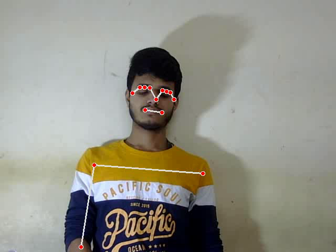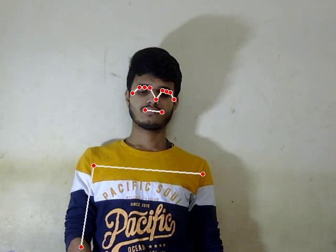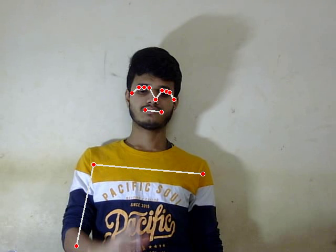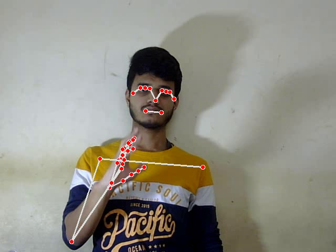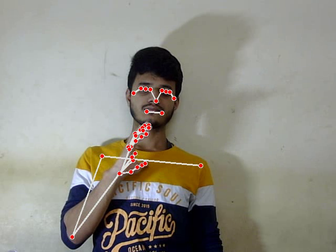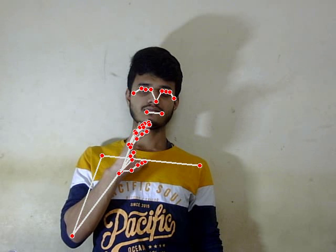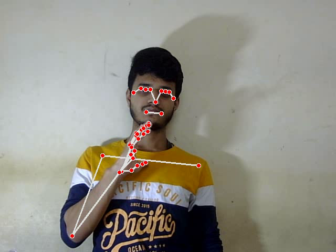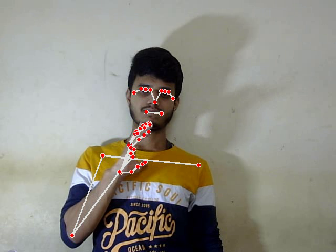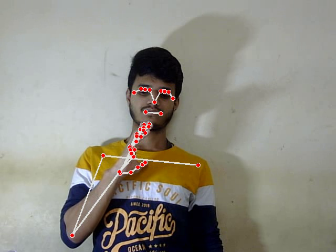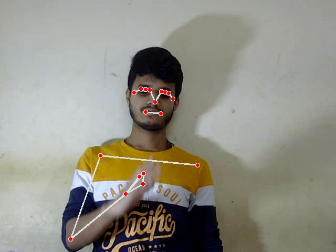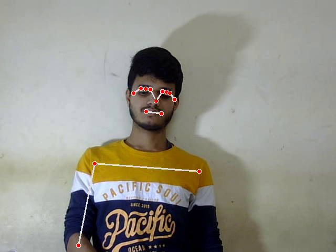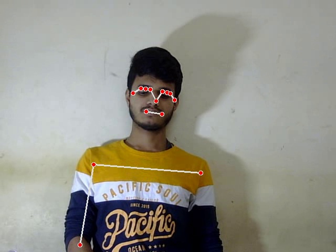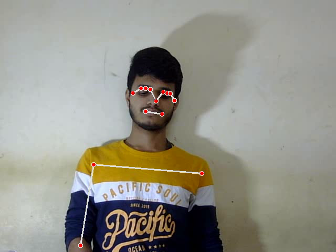fine